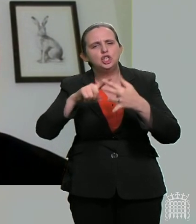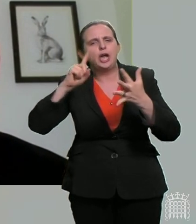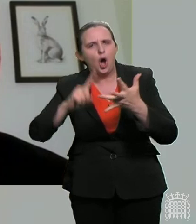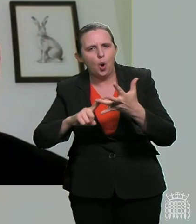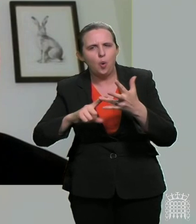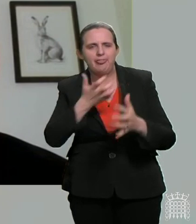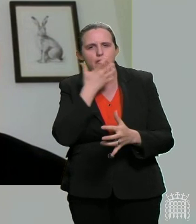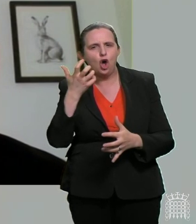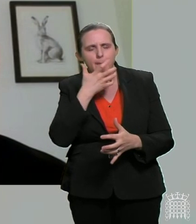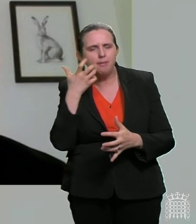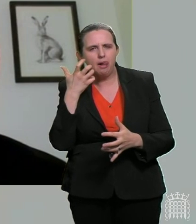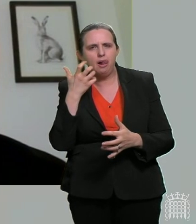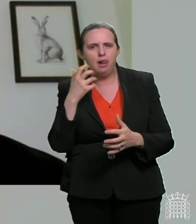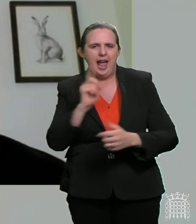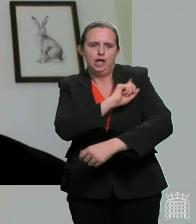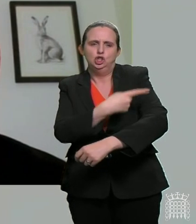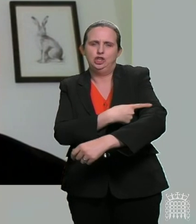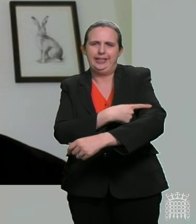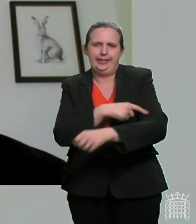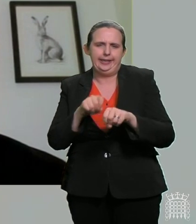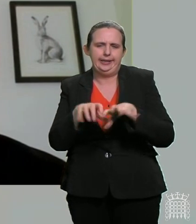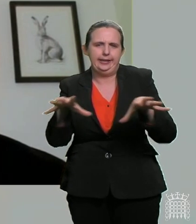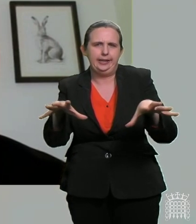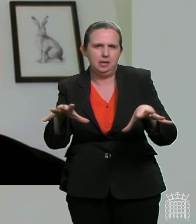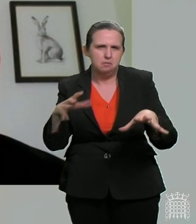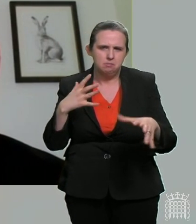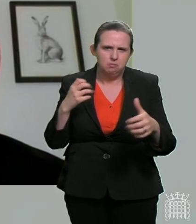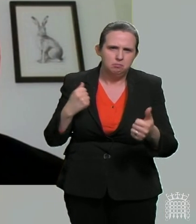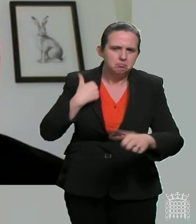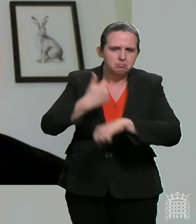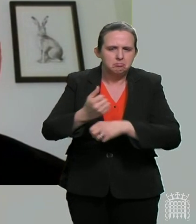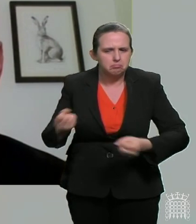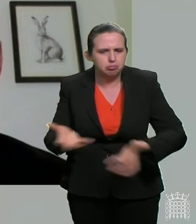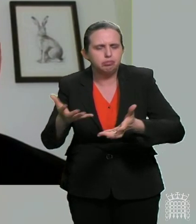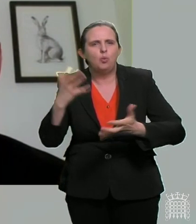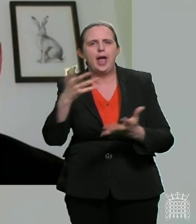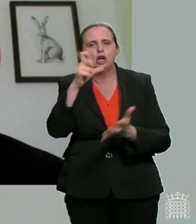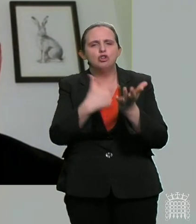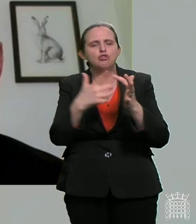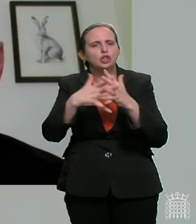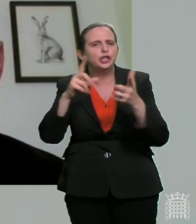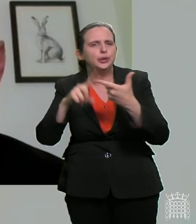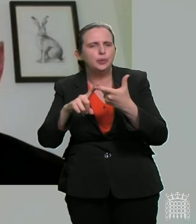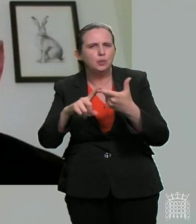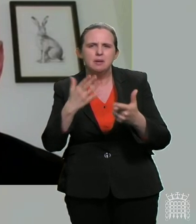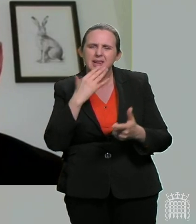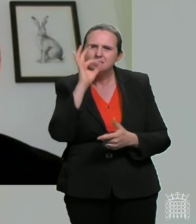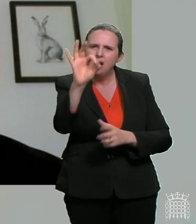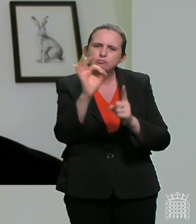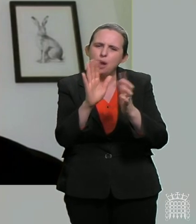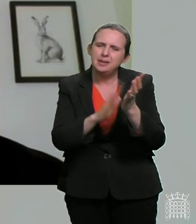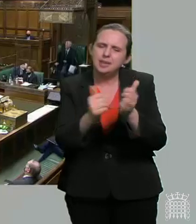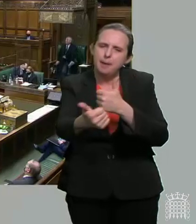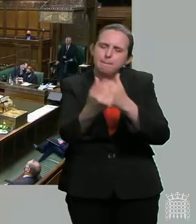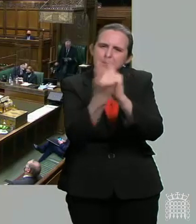Will the Prime Minister meet me to discuss how we can ensure that geothermal helps us to build back better with a revitalised package of incentives for industry?